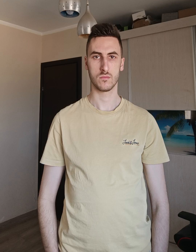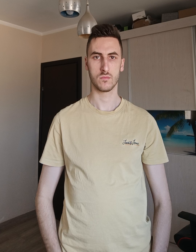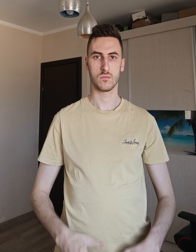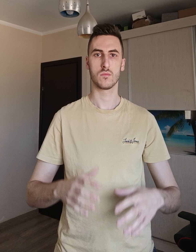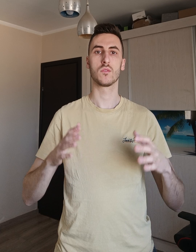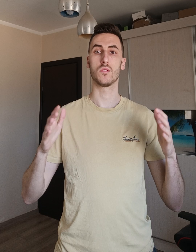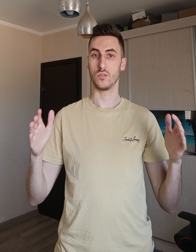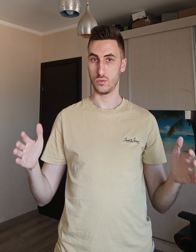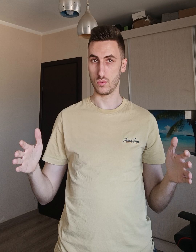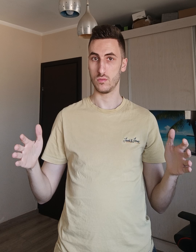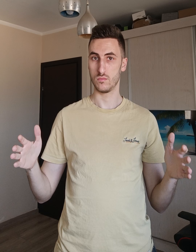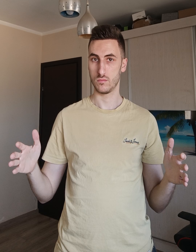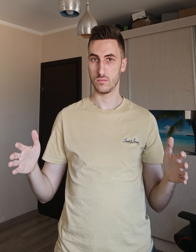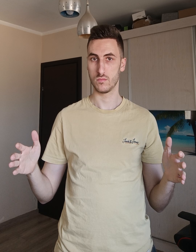גדול